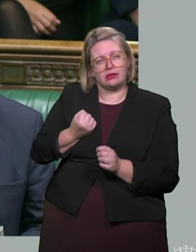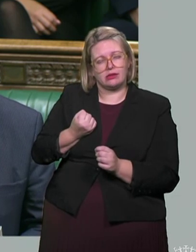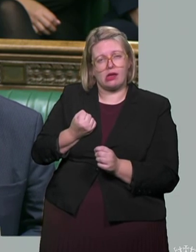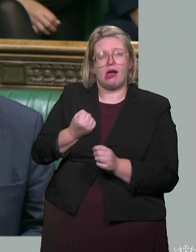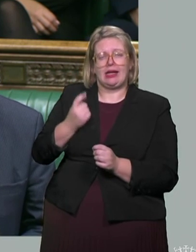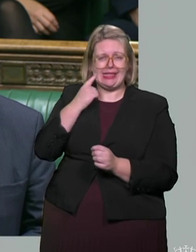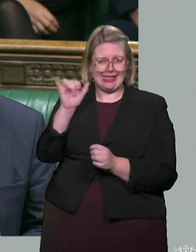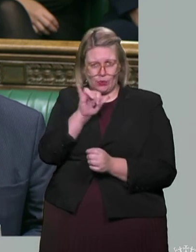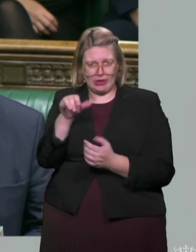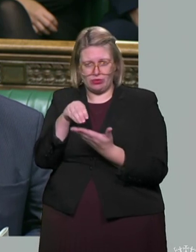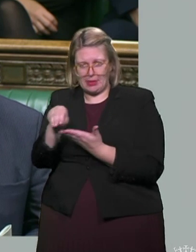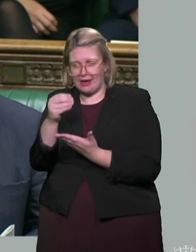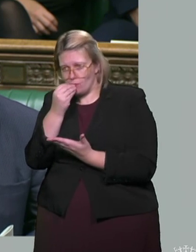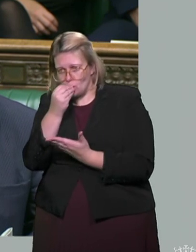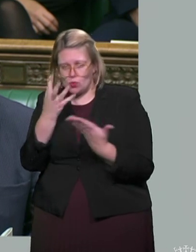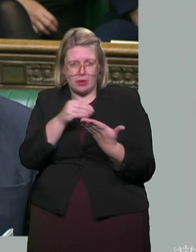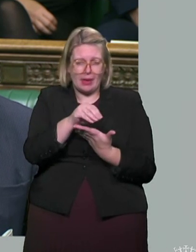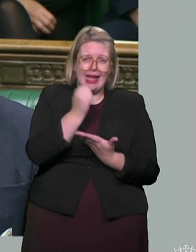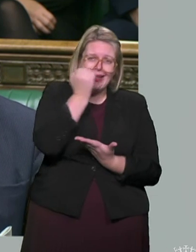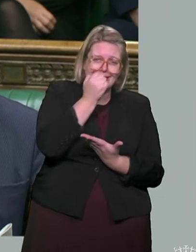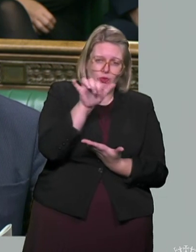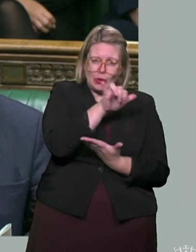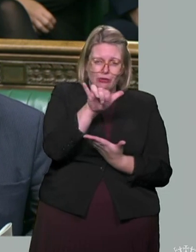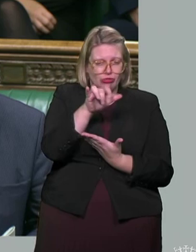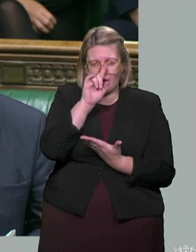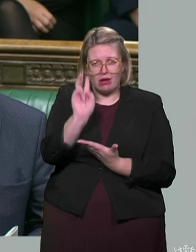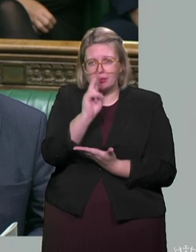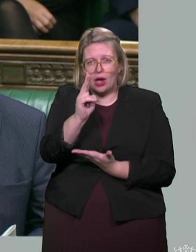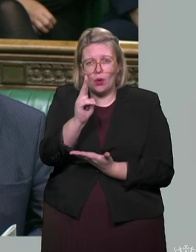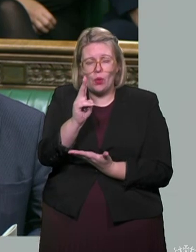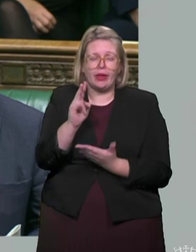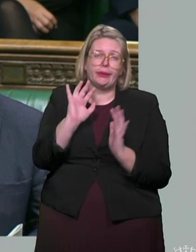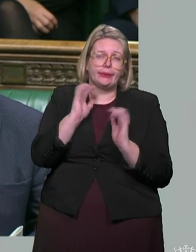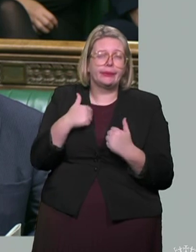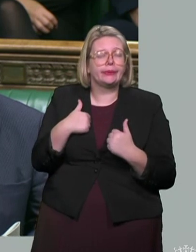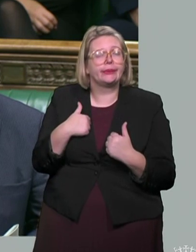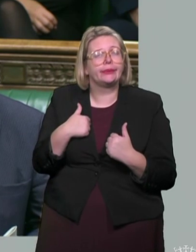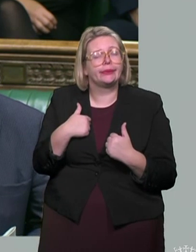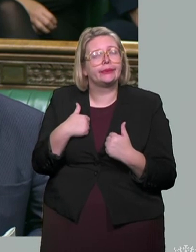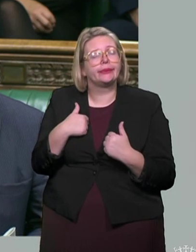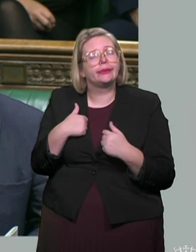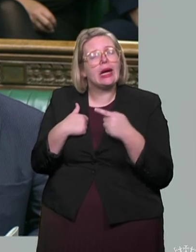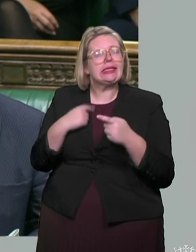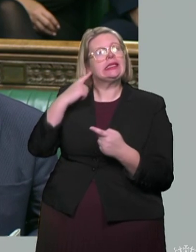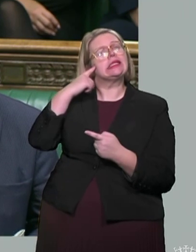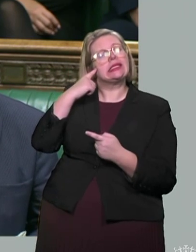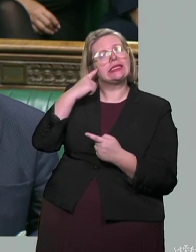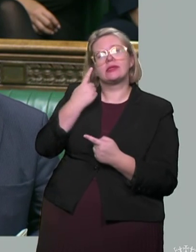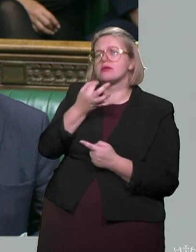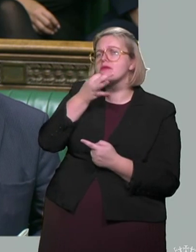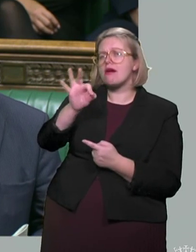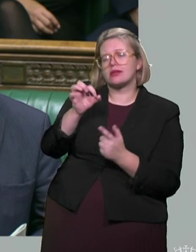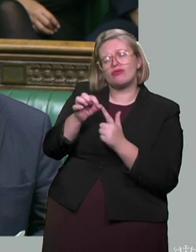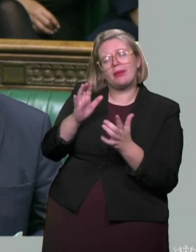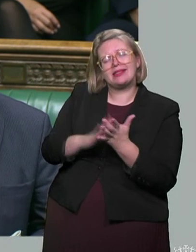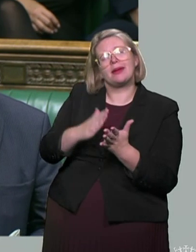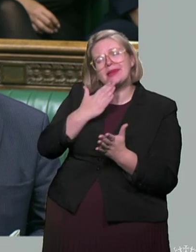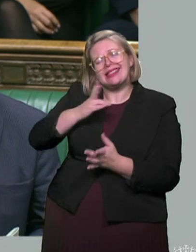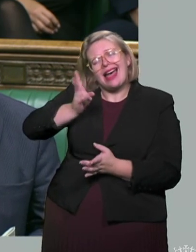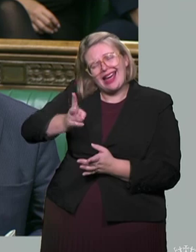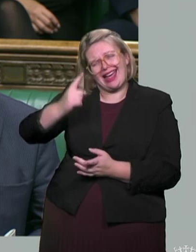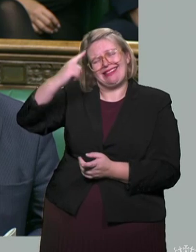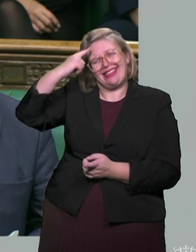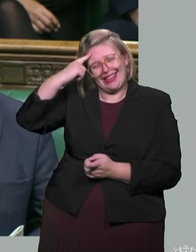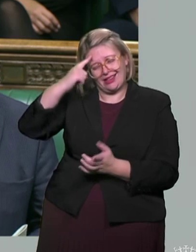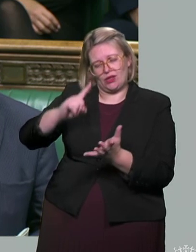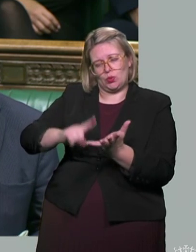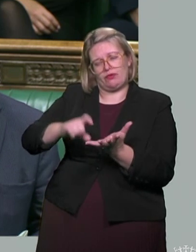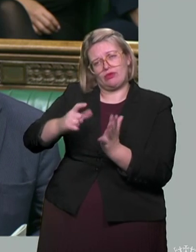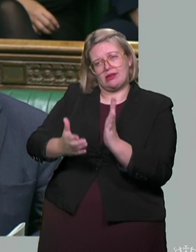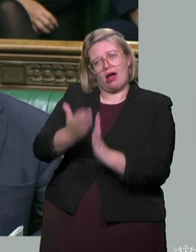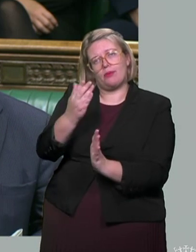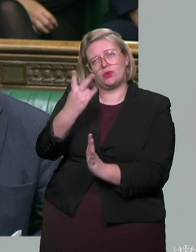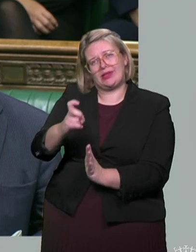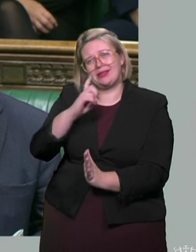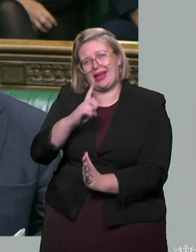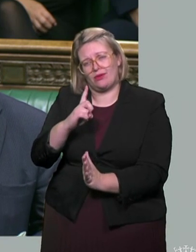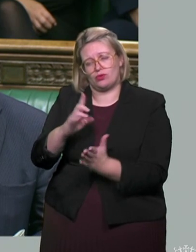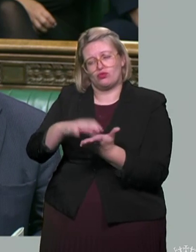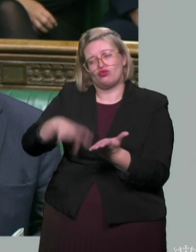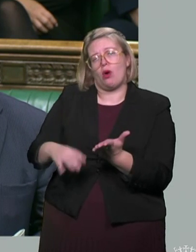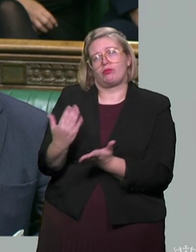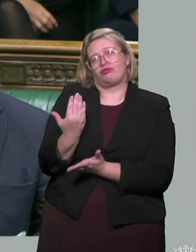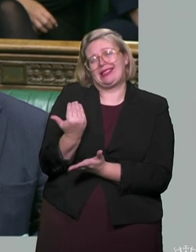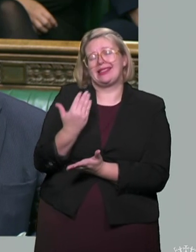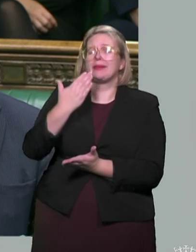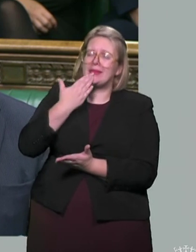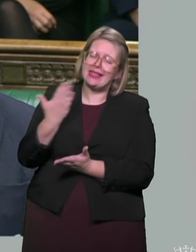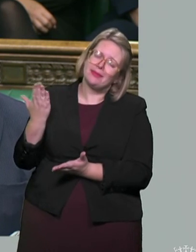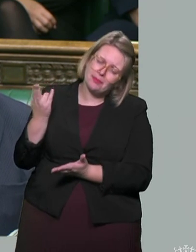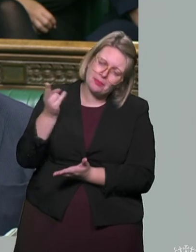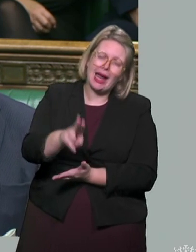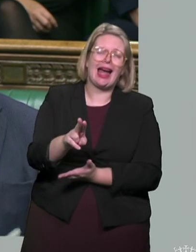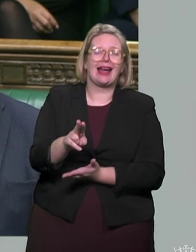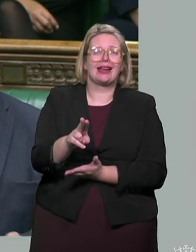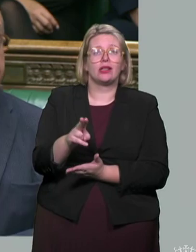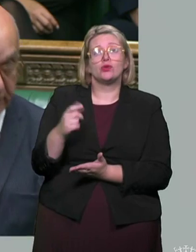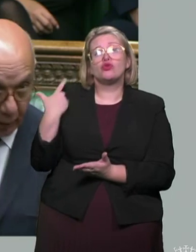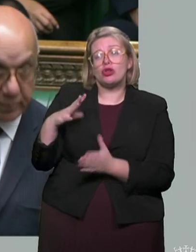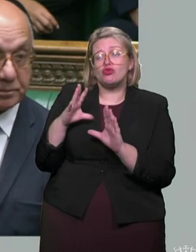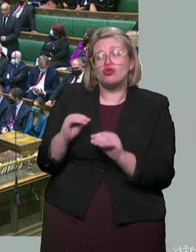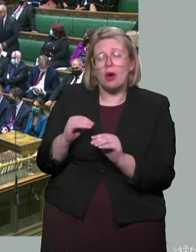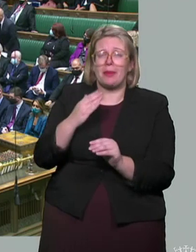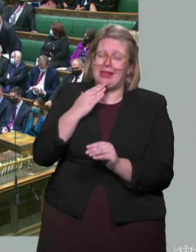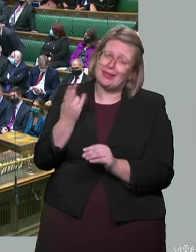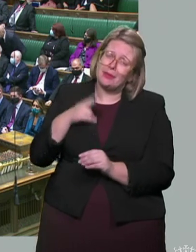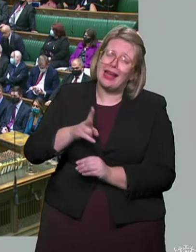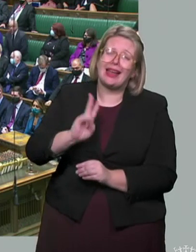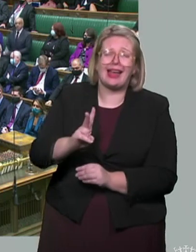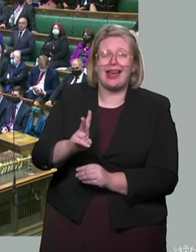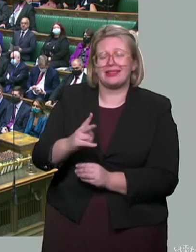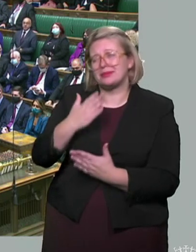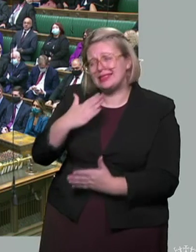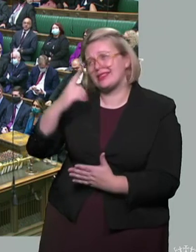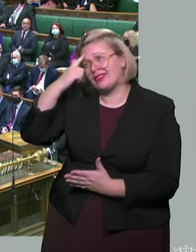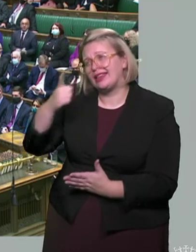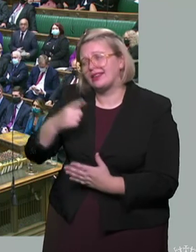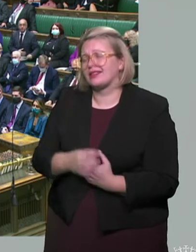Given the crisis in living costs we are now facing, will the Prime Minister reconsider his scrapping of the universal credit uplift and reinstate the £20 a week lifeline he has just taken away?